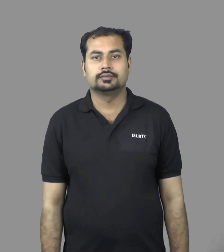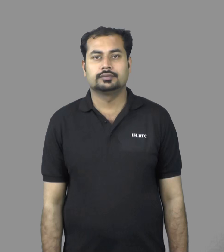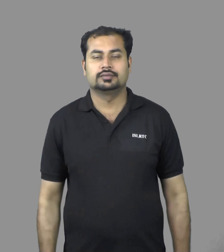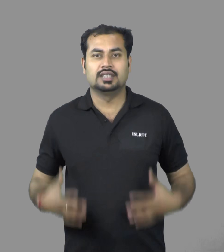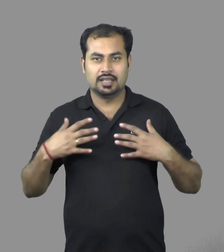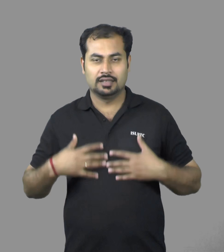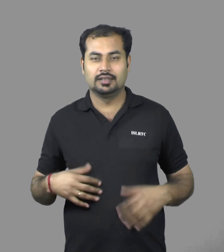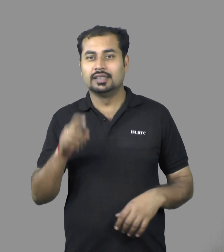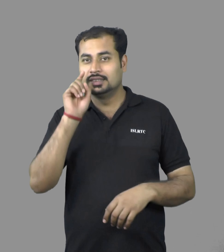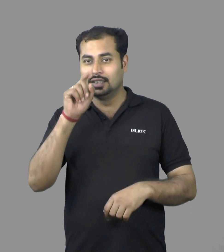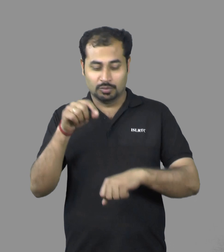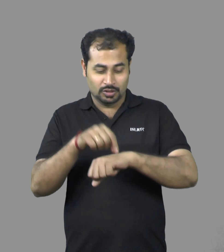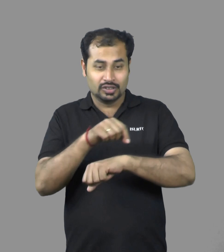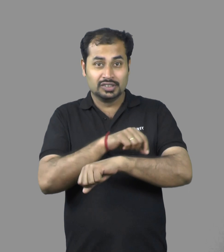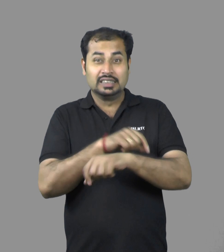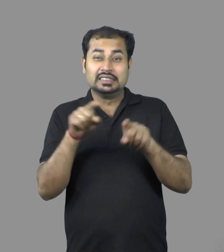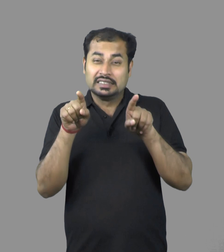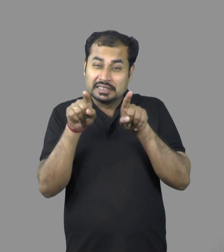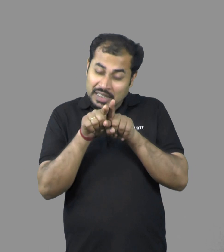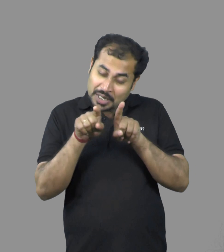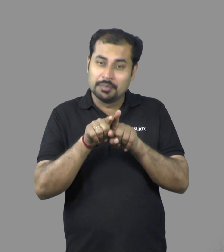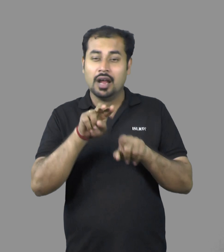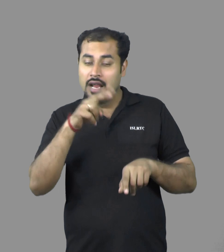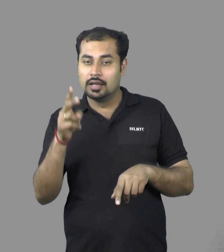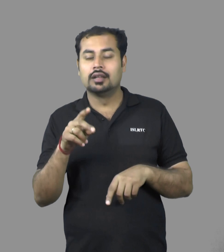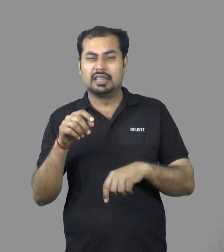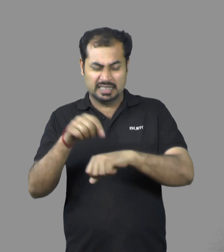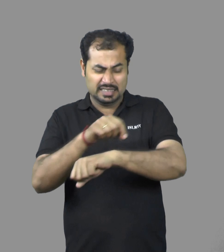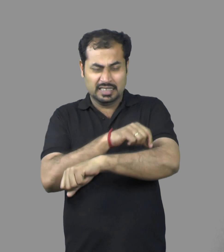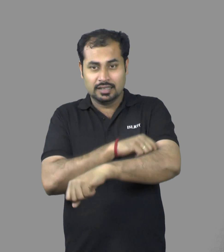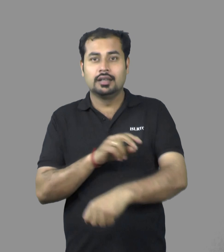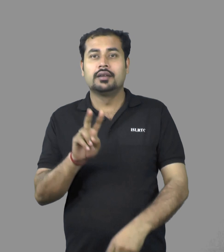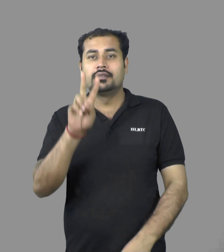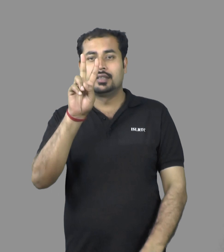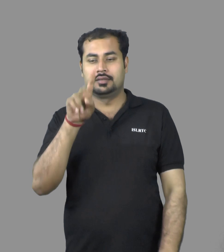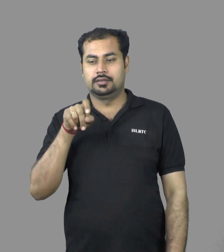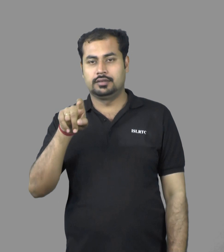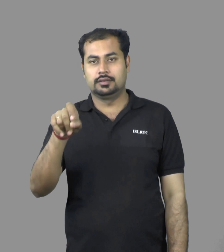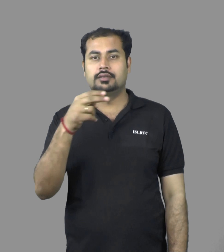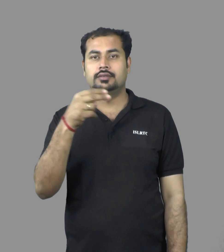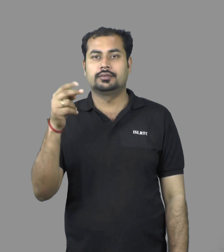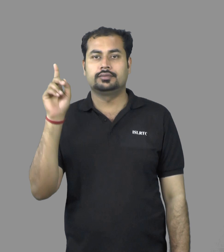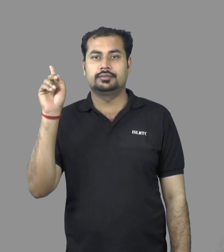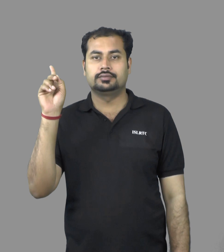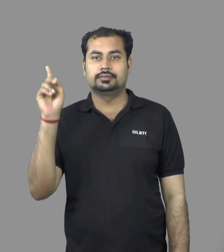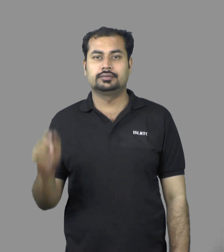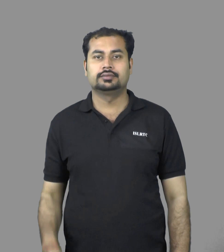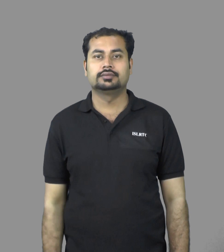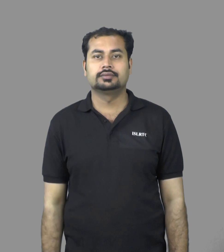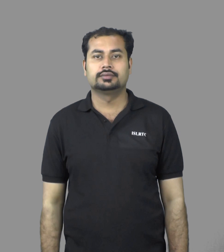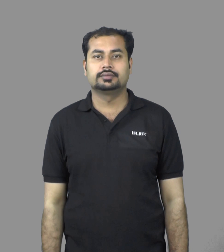Varicella Virus